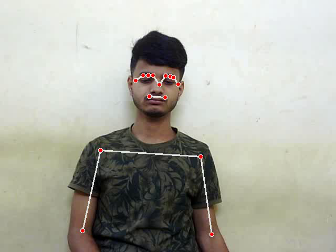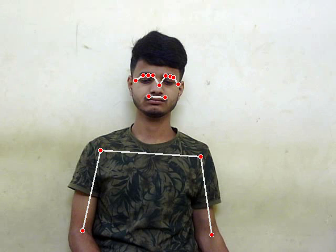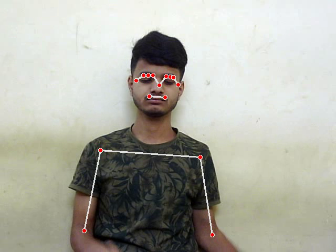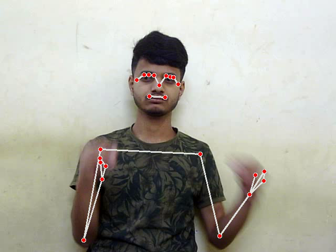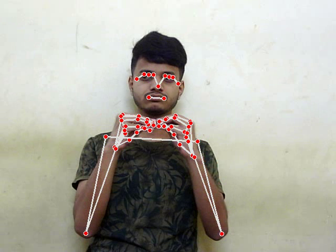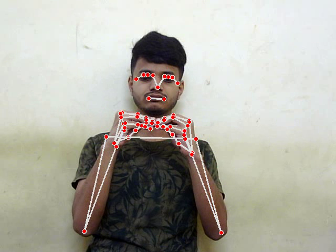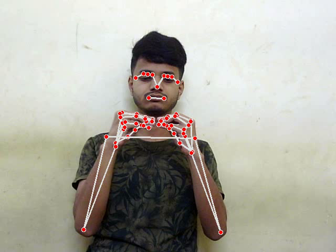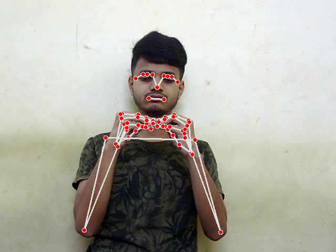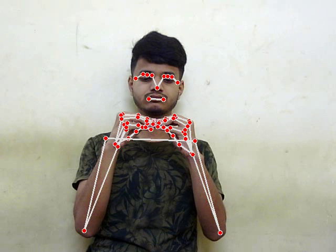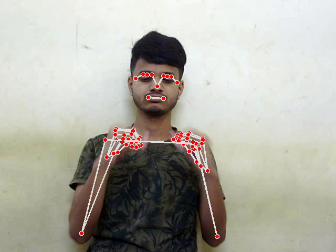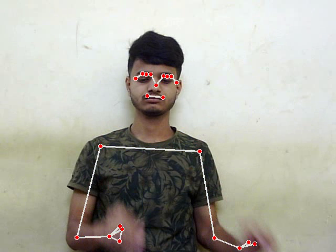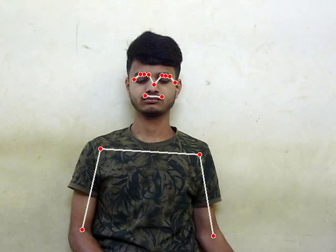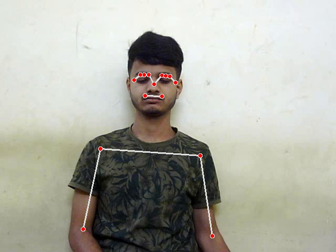more